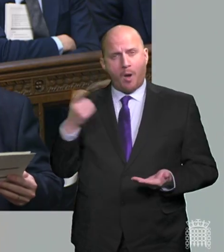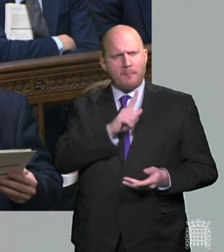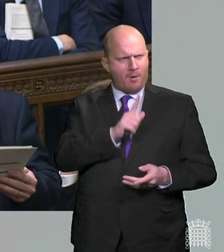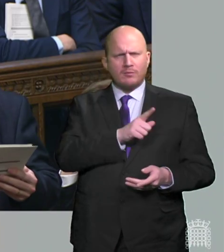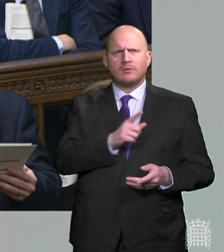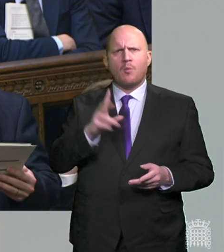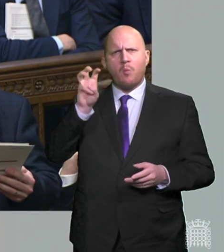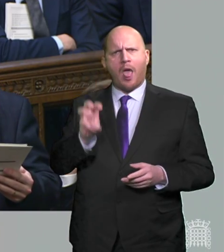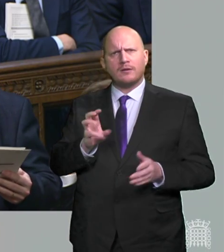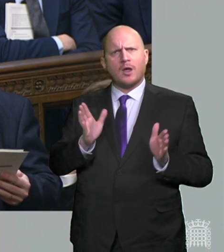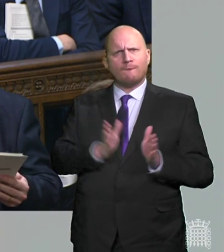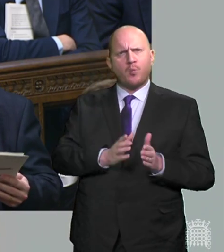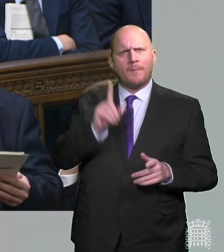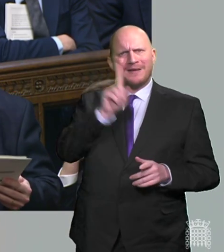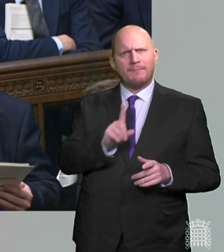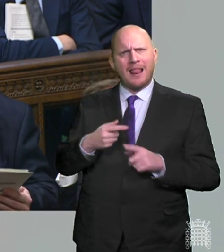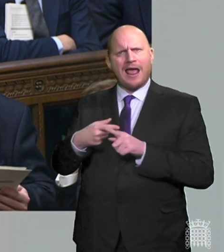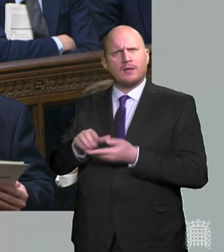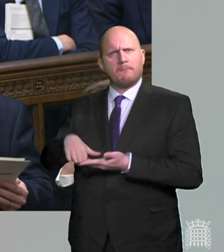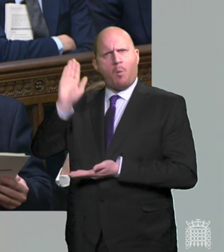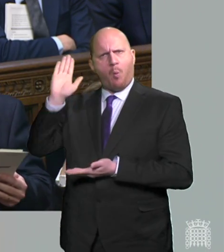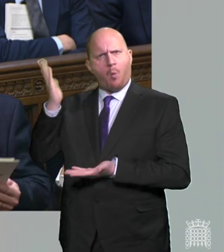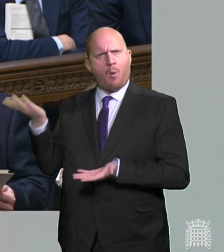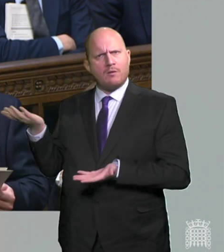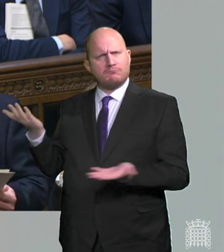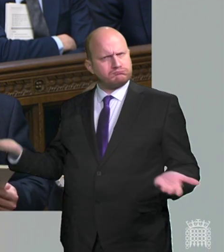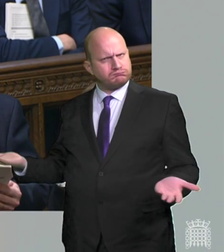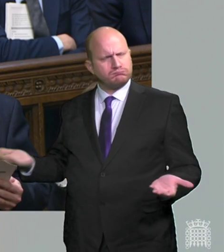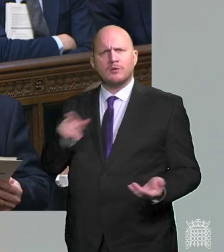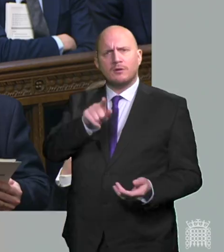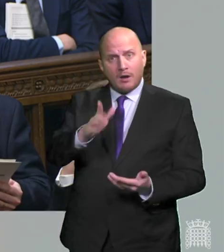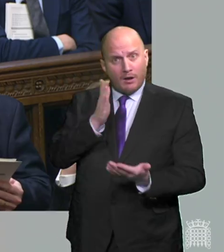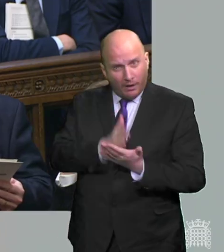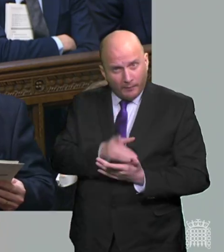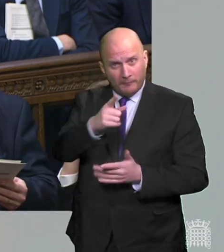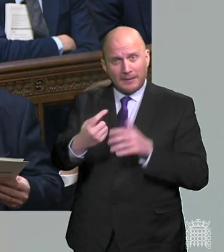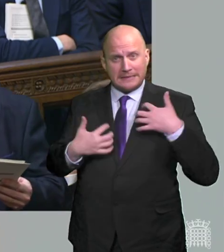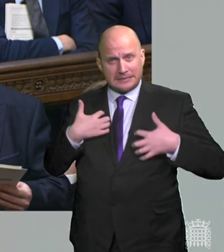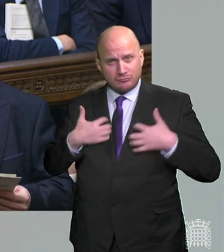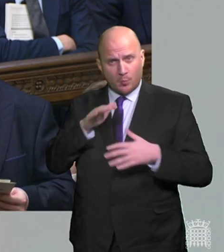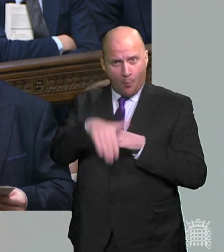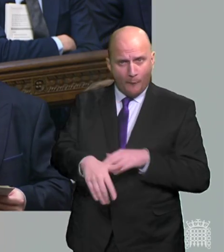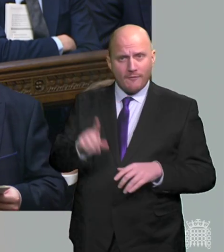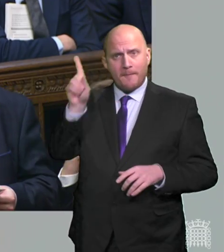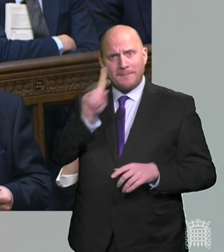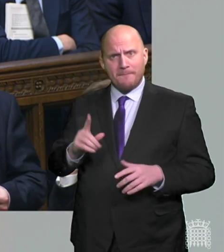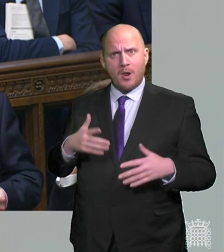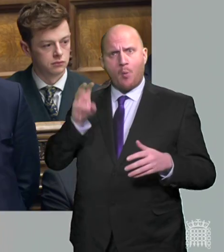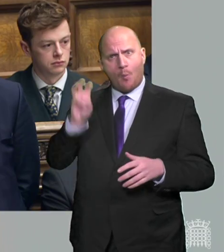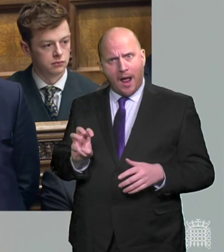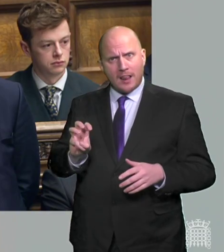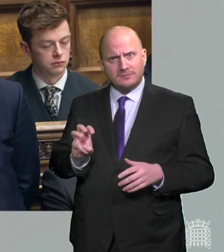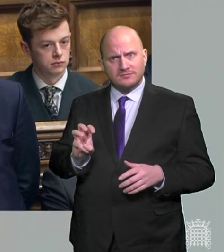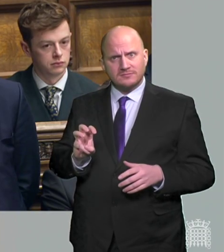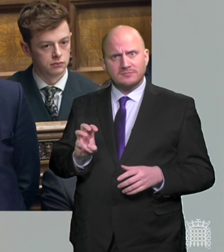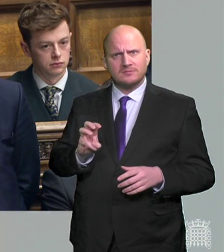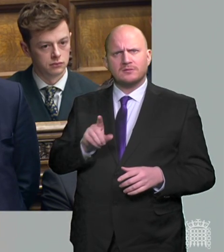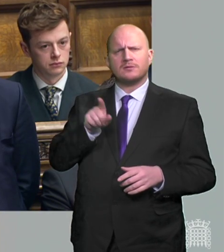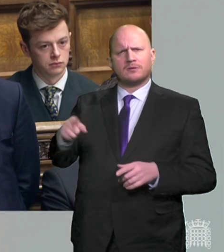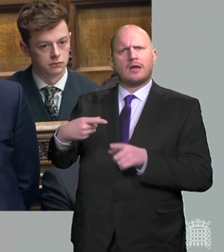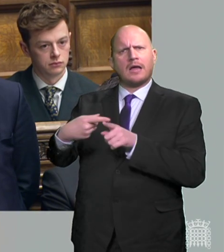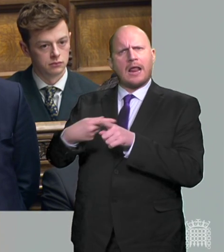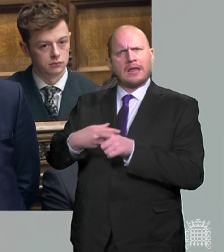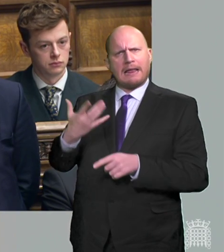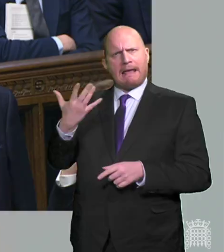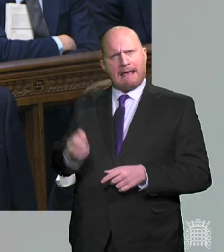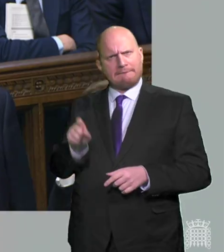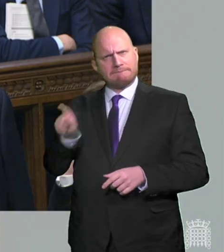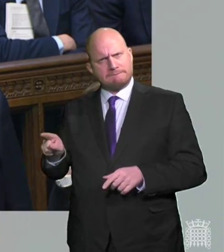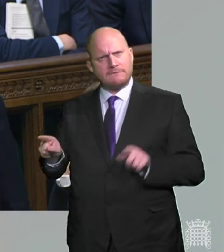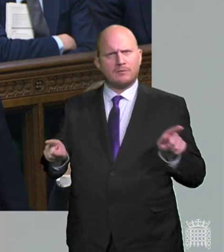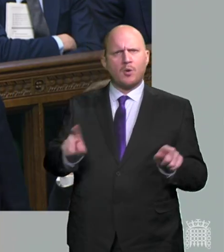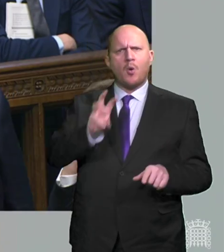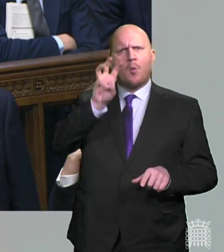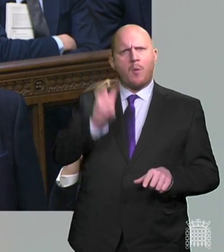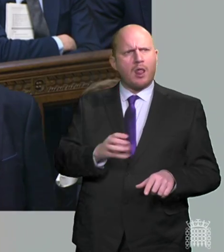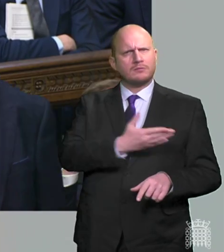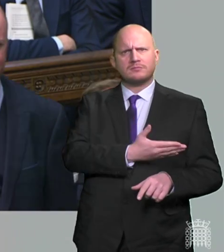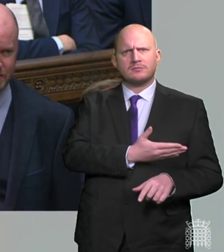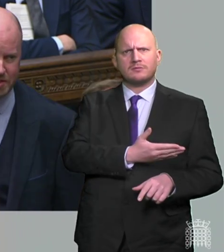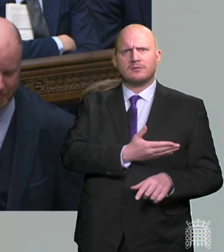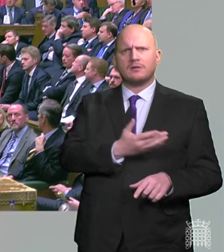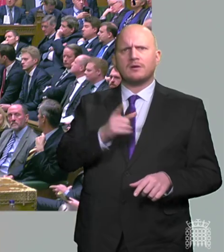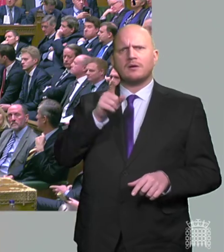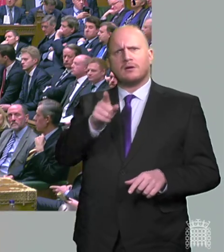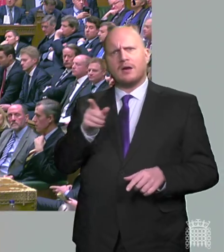Will the Prime Minister confirm that the UK Government remain concerned about the healthcare of the people in Wales, and with north Wales health board having been in “special measures” for eight years, can he come up with a way of putting the Welsh Labour Government in it too?